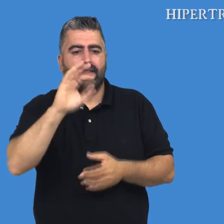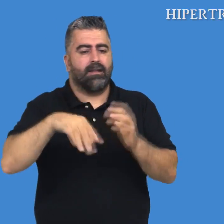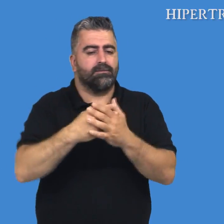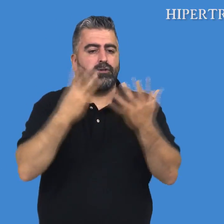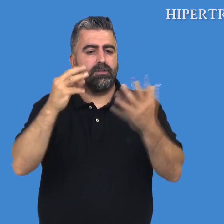hasta